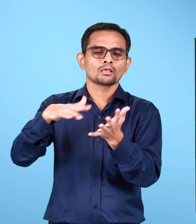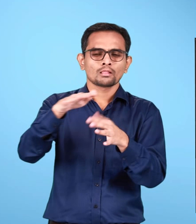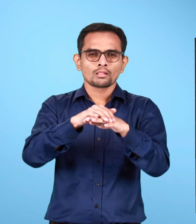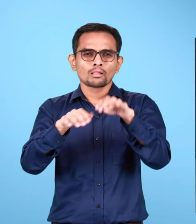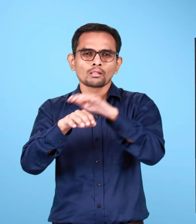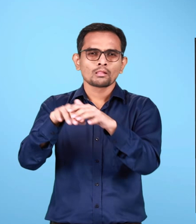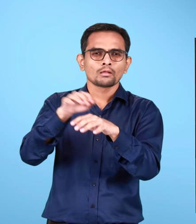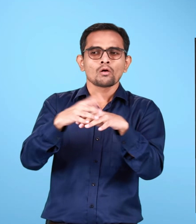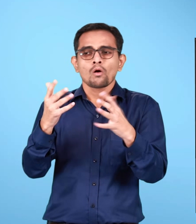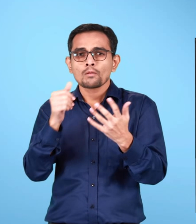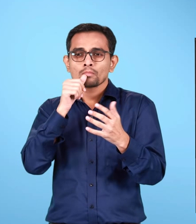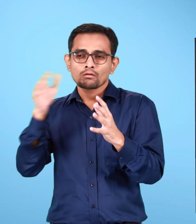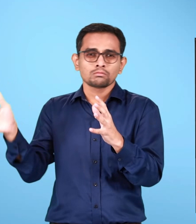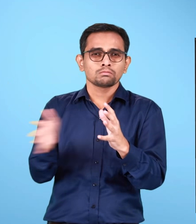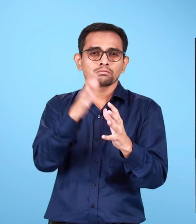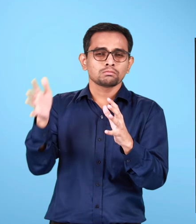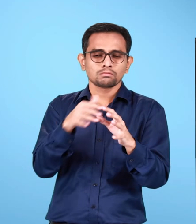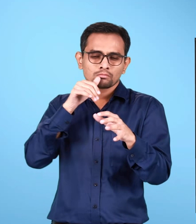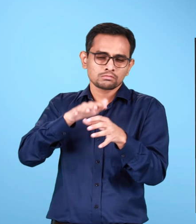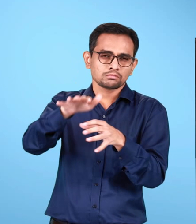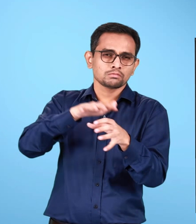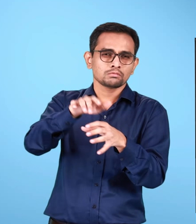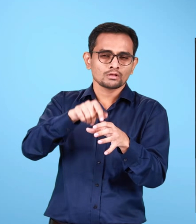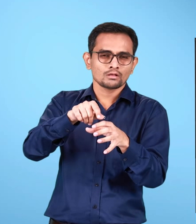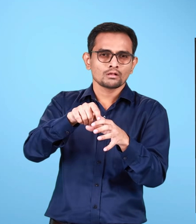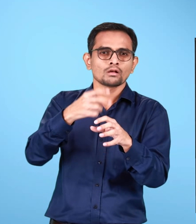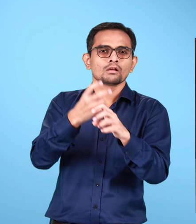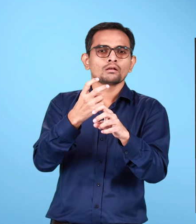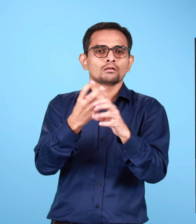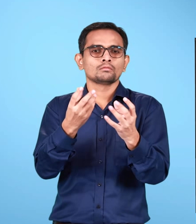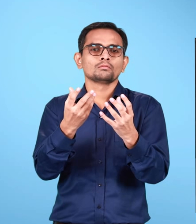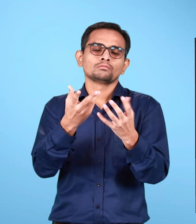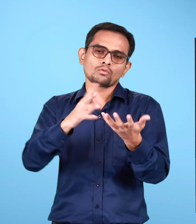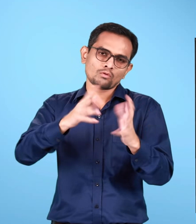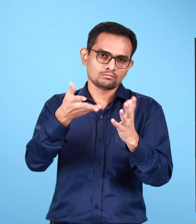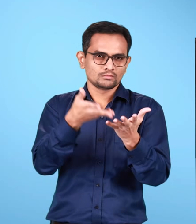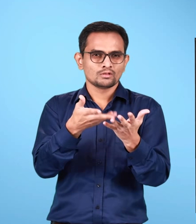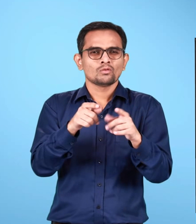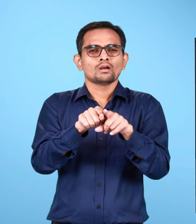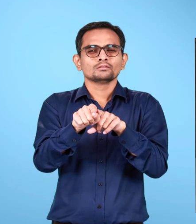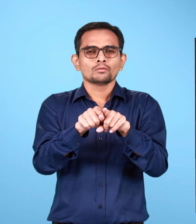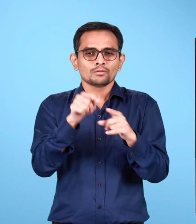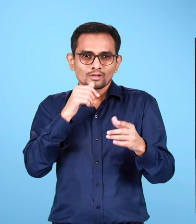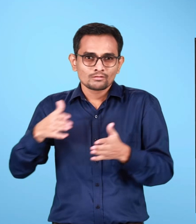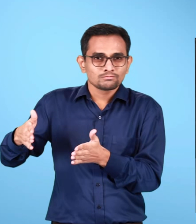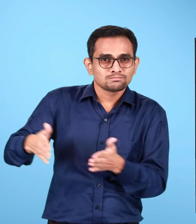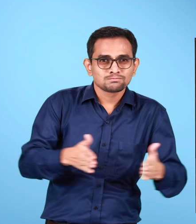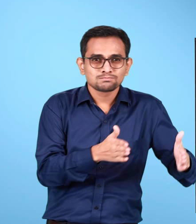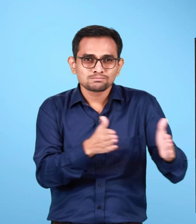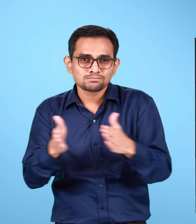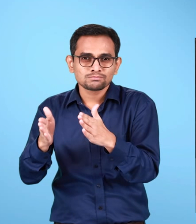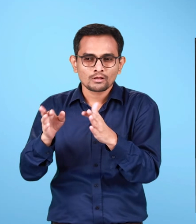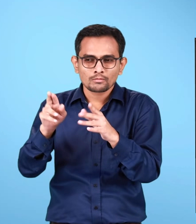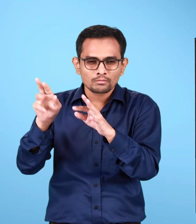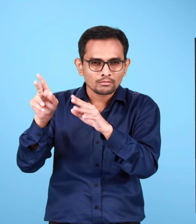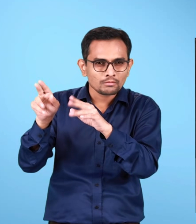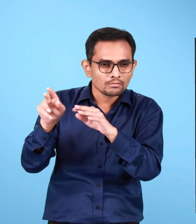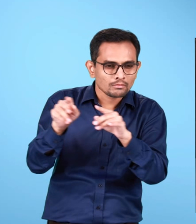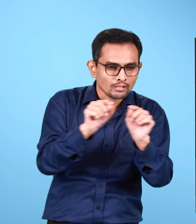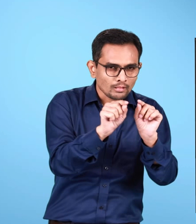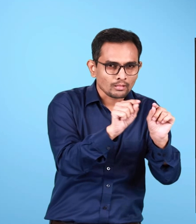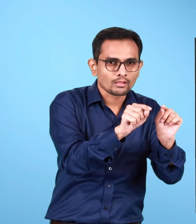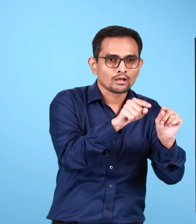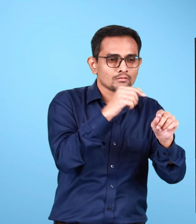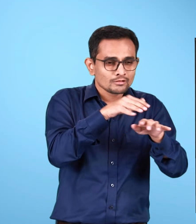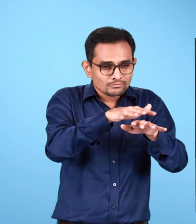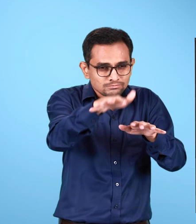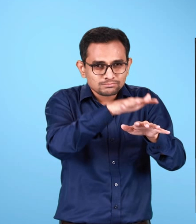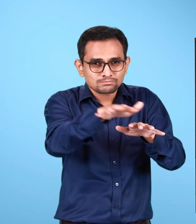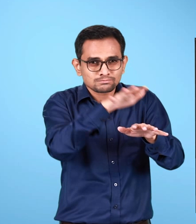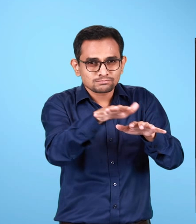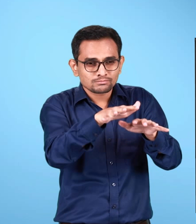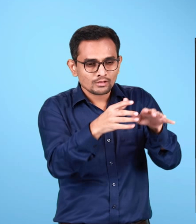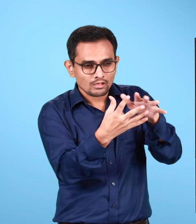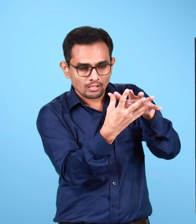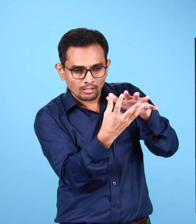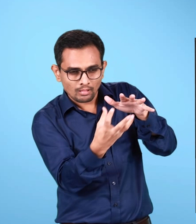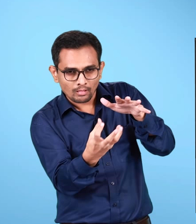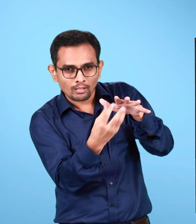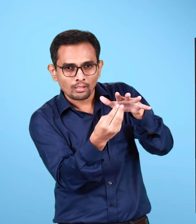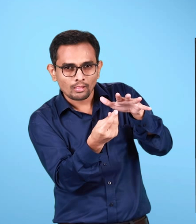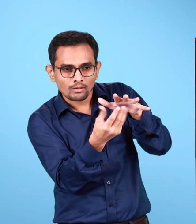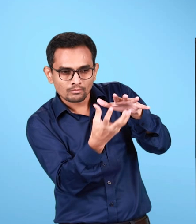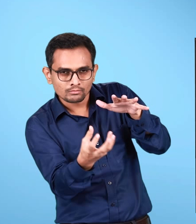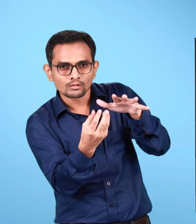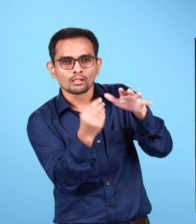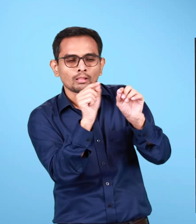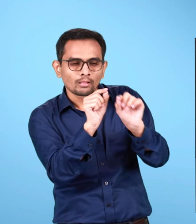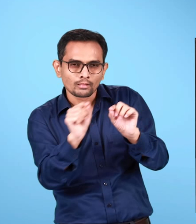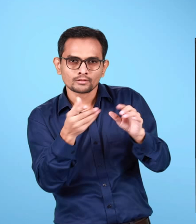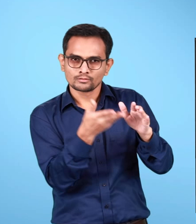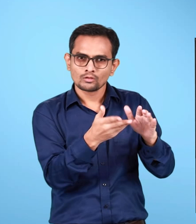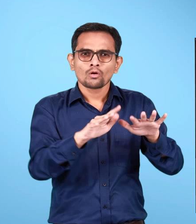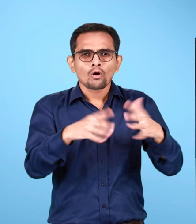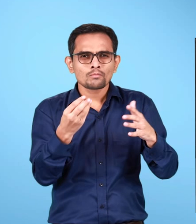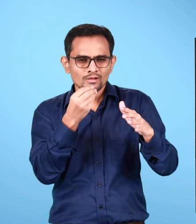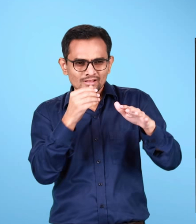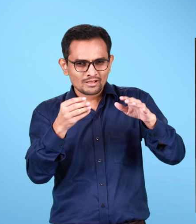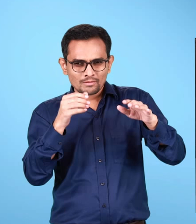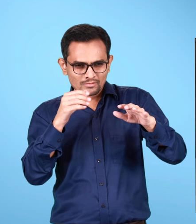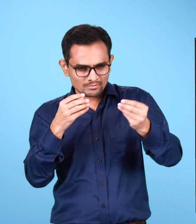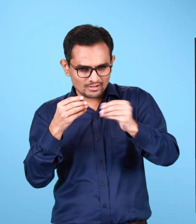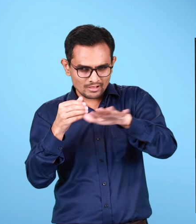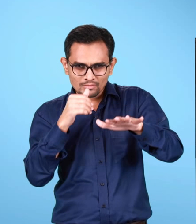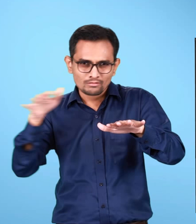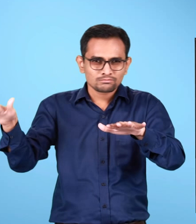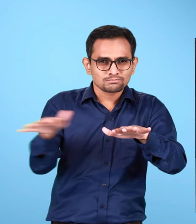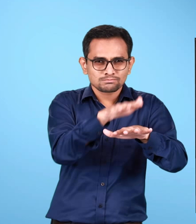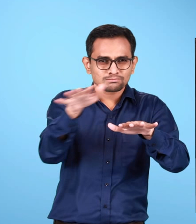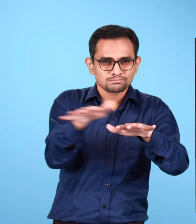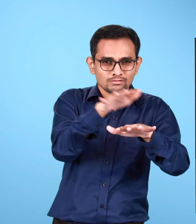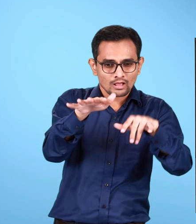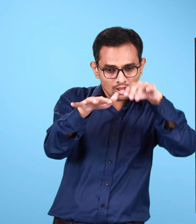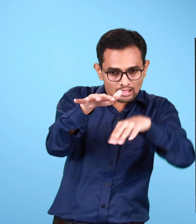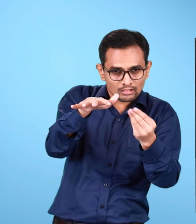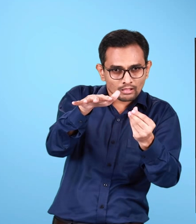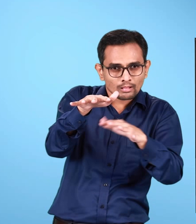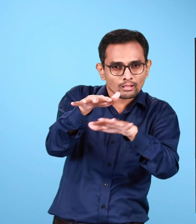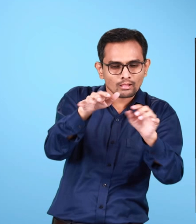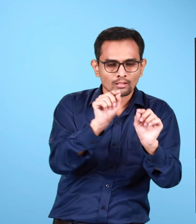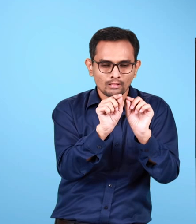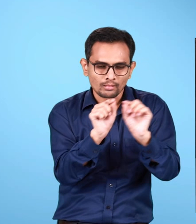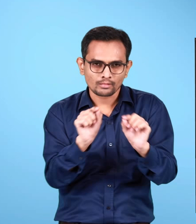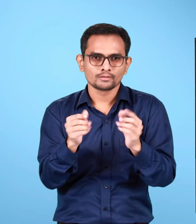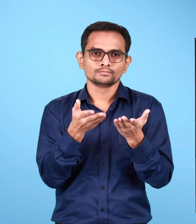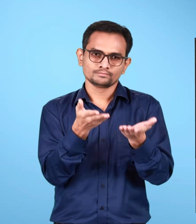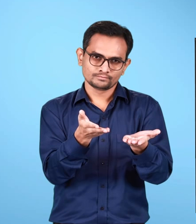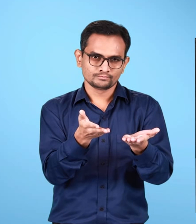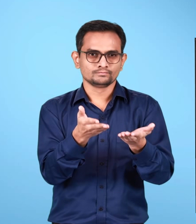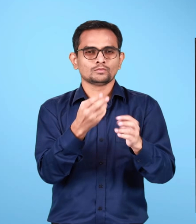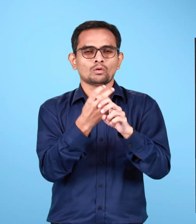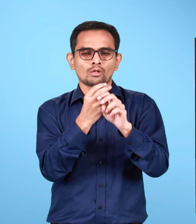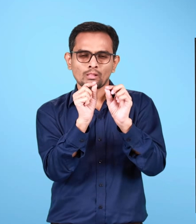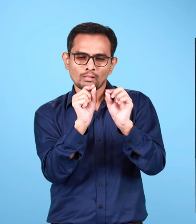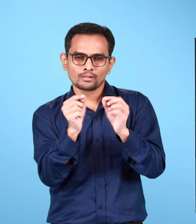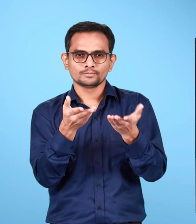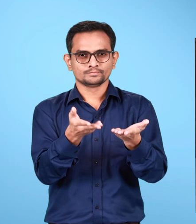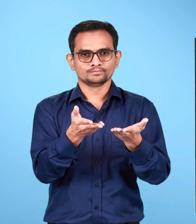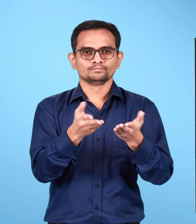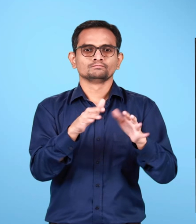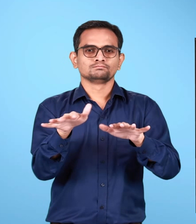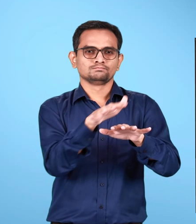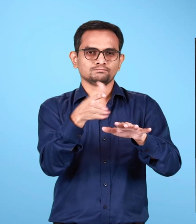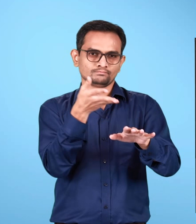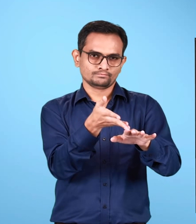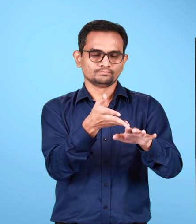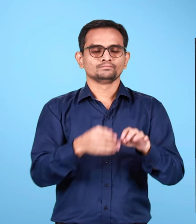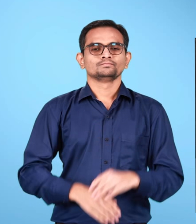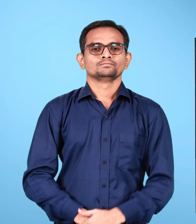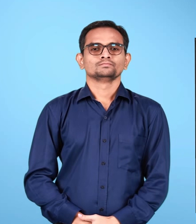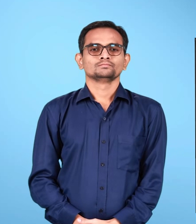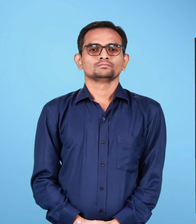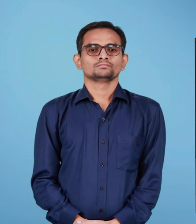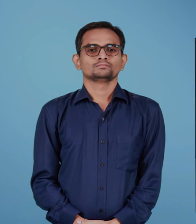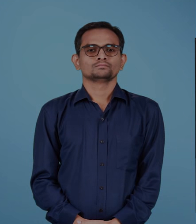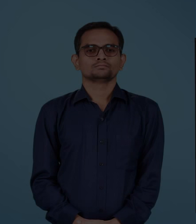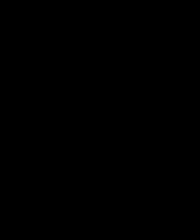and deposited by wind, water, etc. For example, as a river floods, it deposits sediments along its banks. Sea waves also deposit sediments along the shores forming beaches.